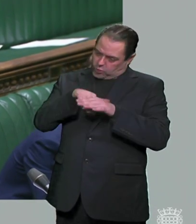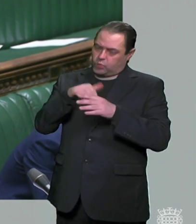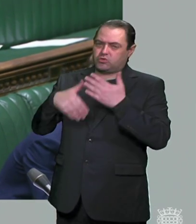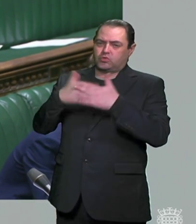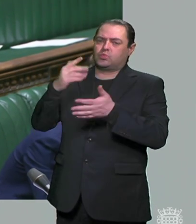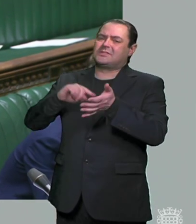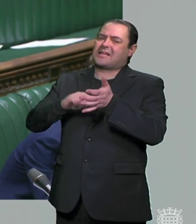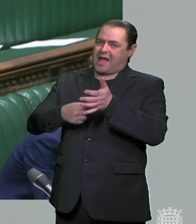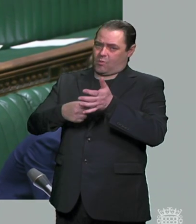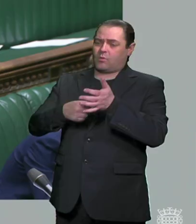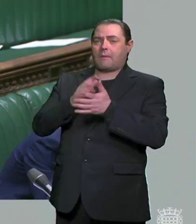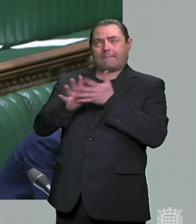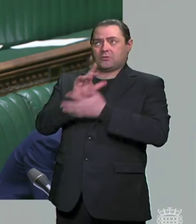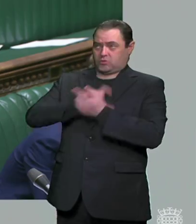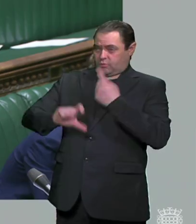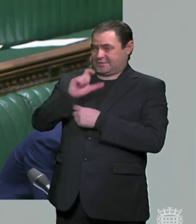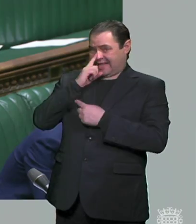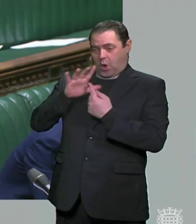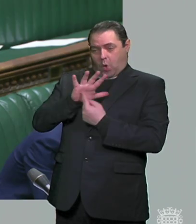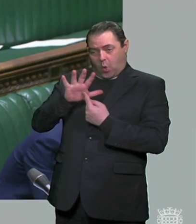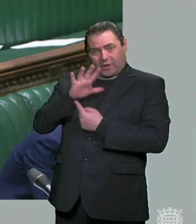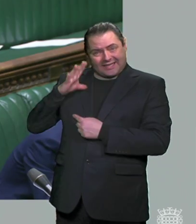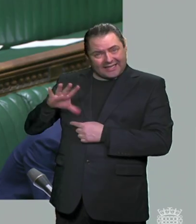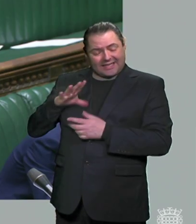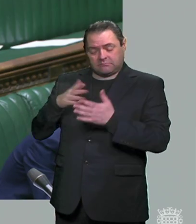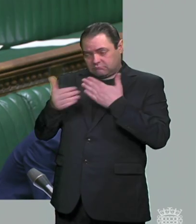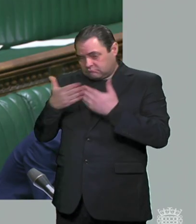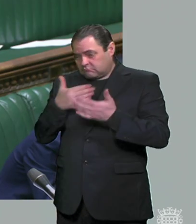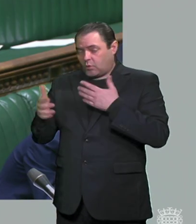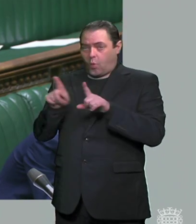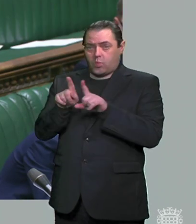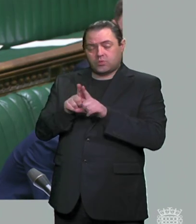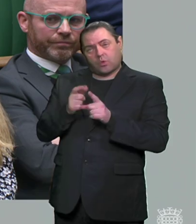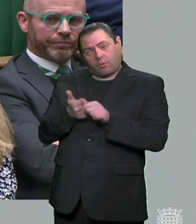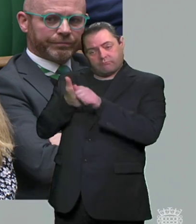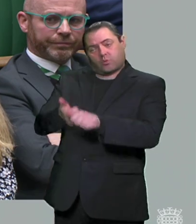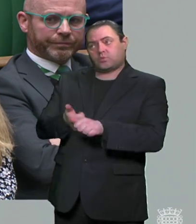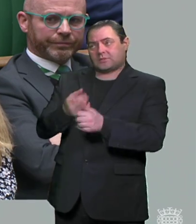It allows communities to address local needs in order to create jobs and boost economic growth.